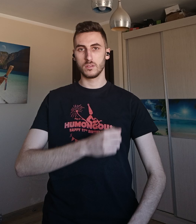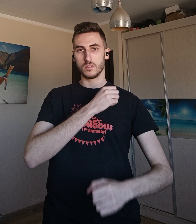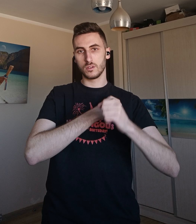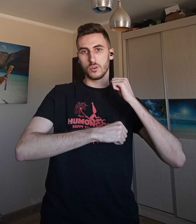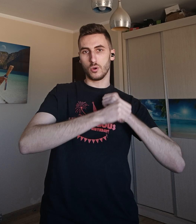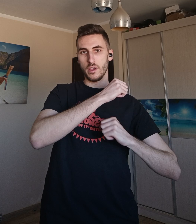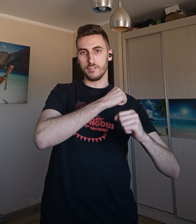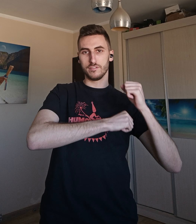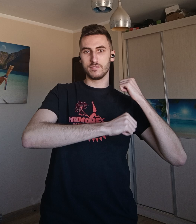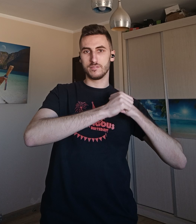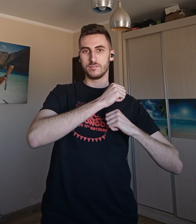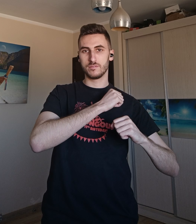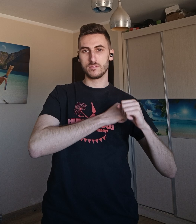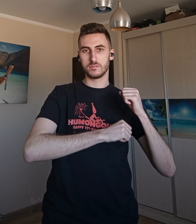כאב